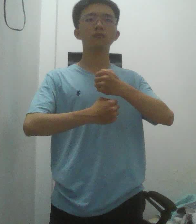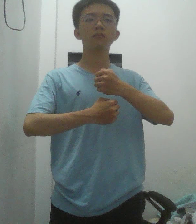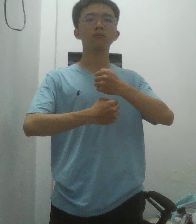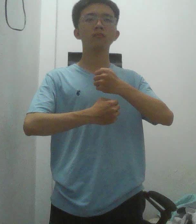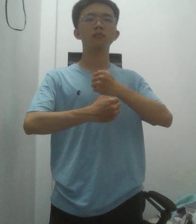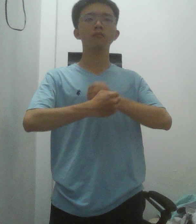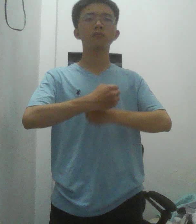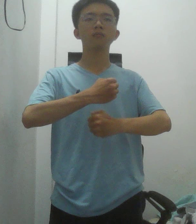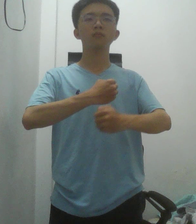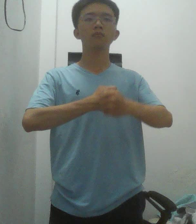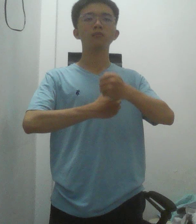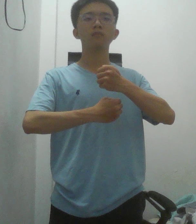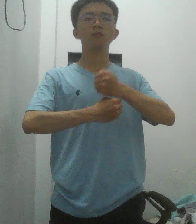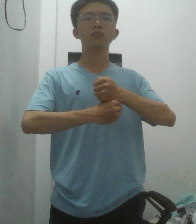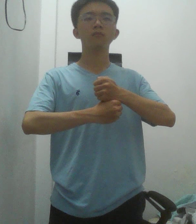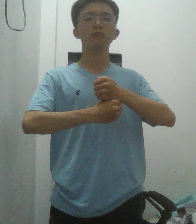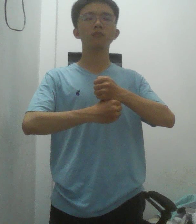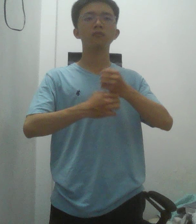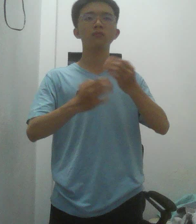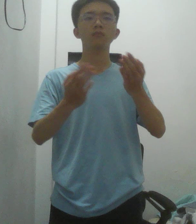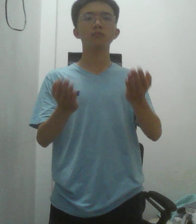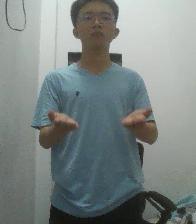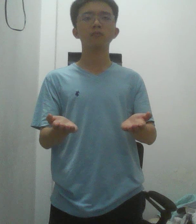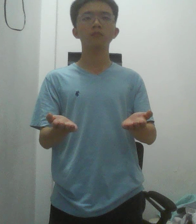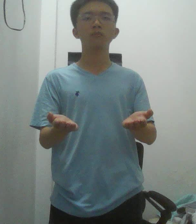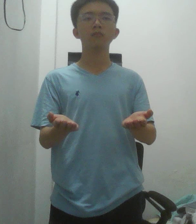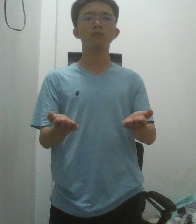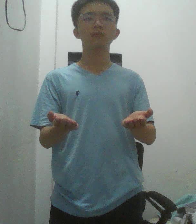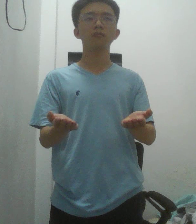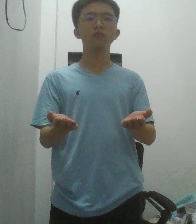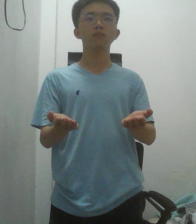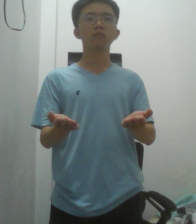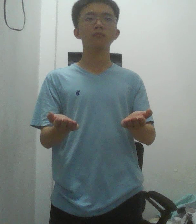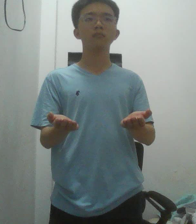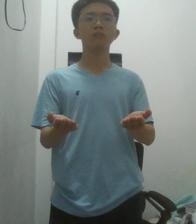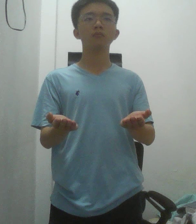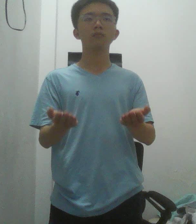nam nay